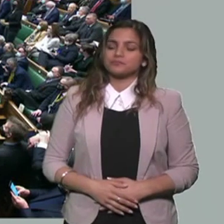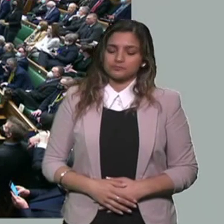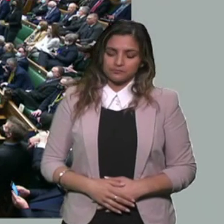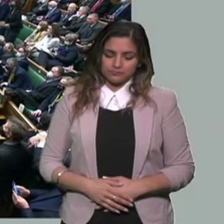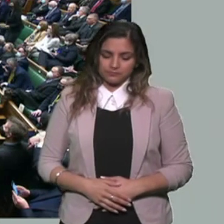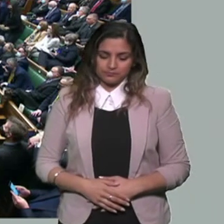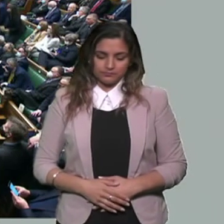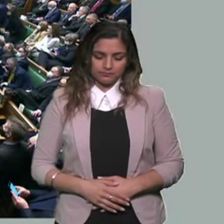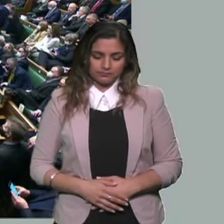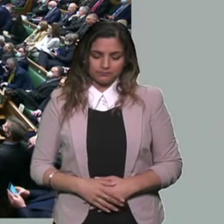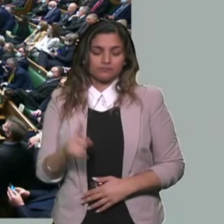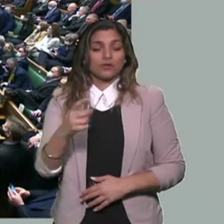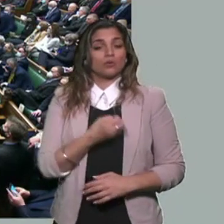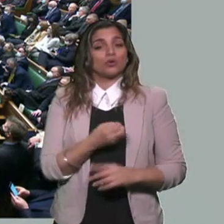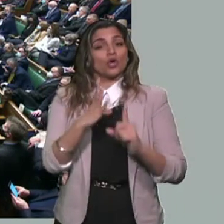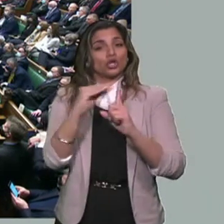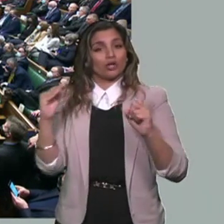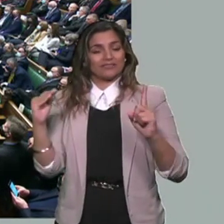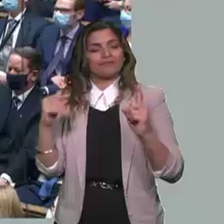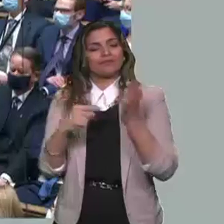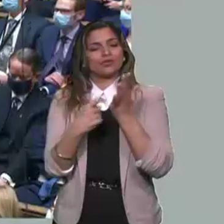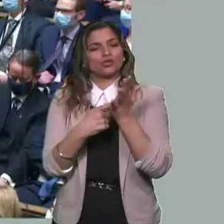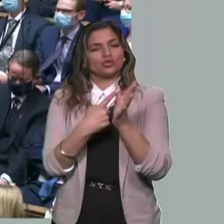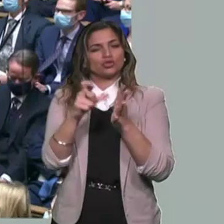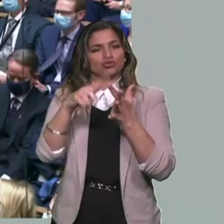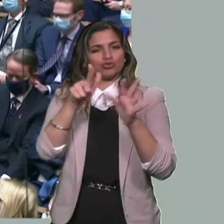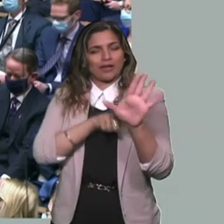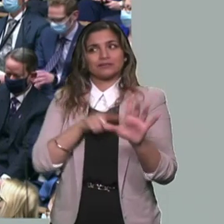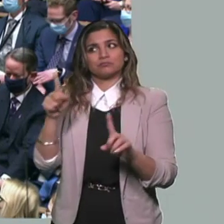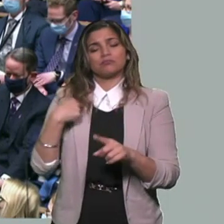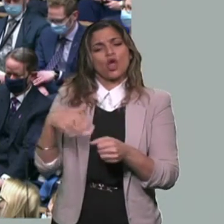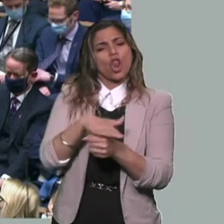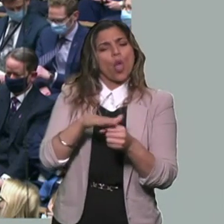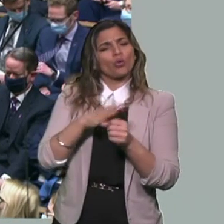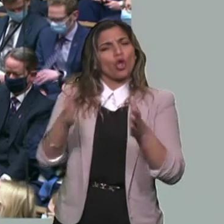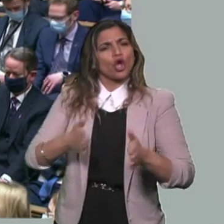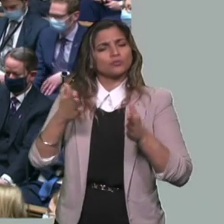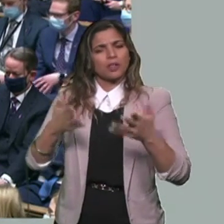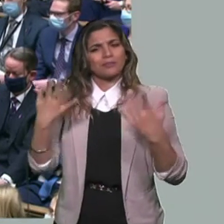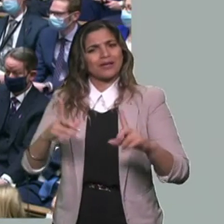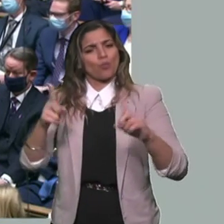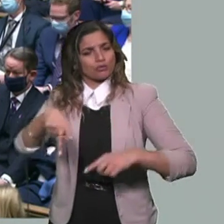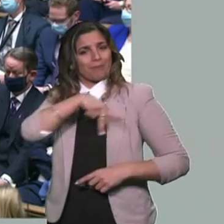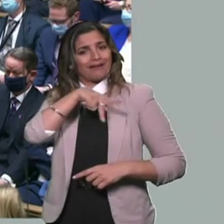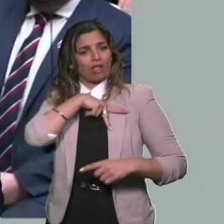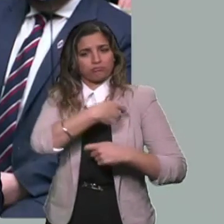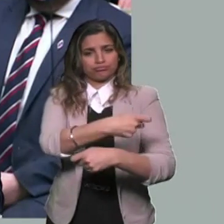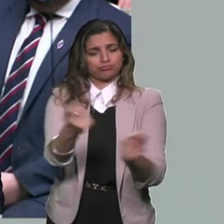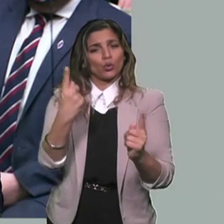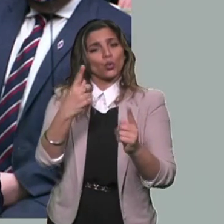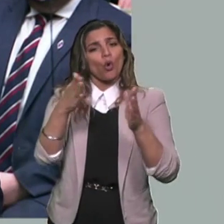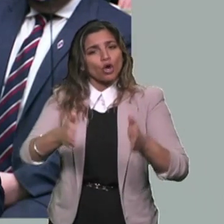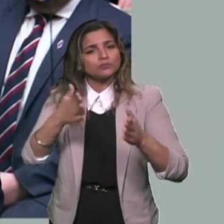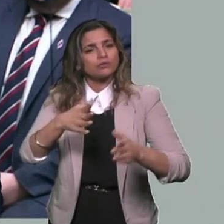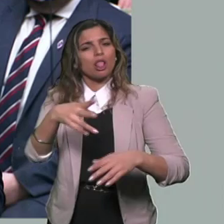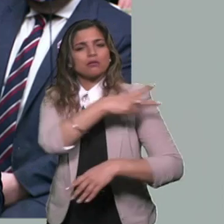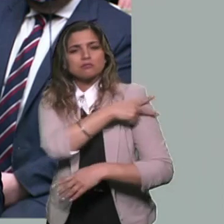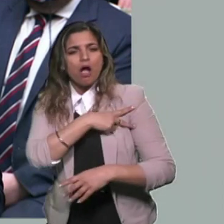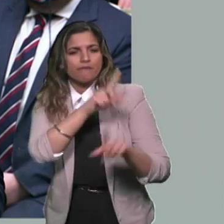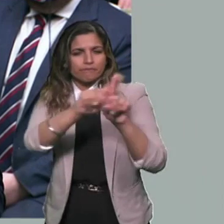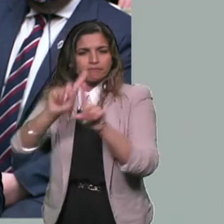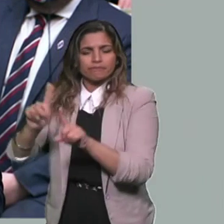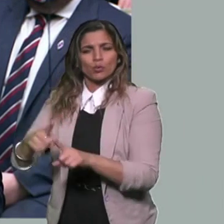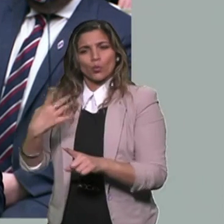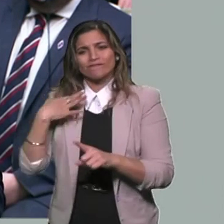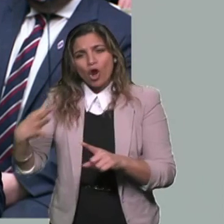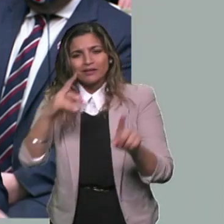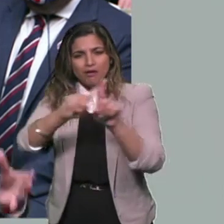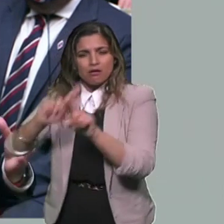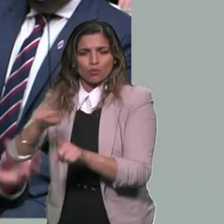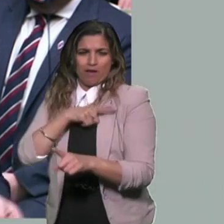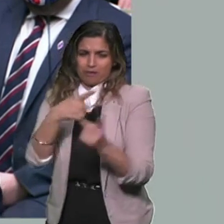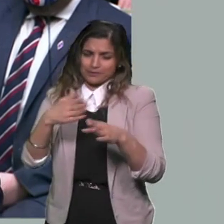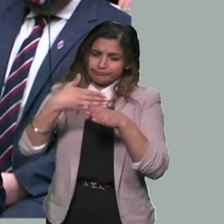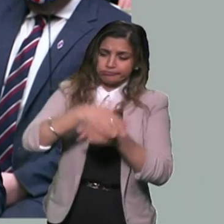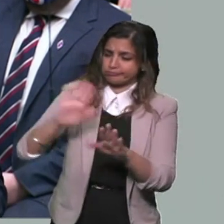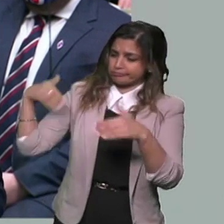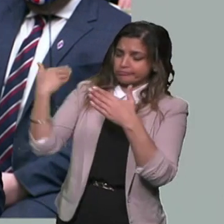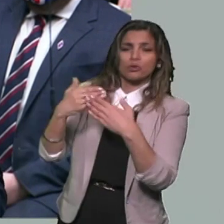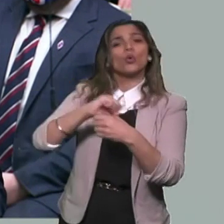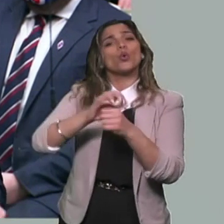2. My local hospital, the George Eliot, has recently issued all of its staff, helpers and volunteers with a medal in recognition of the work that they have done and continue to do throughout the covid pandemic.